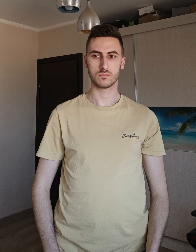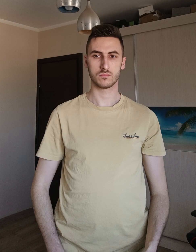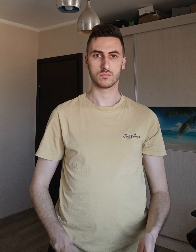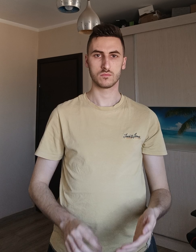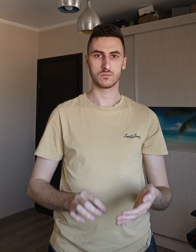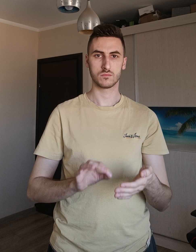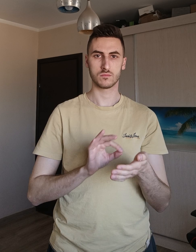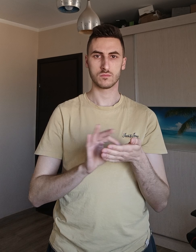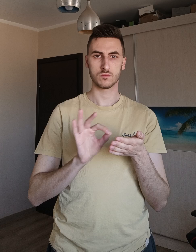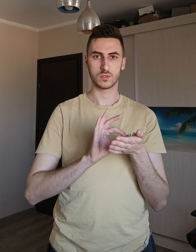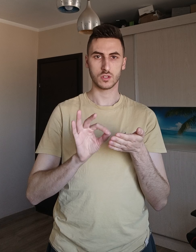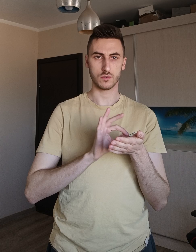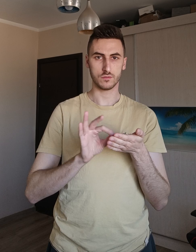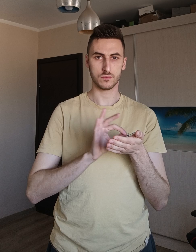לכתוב